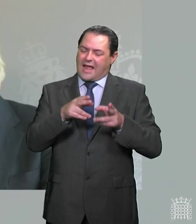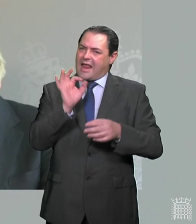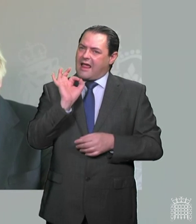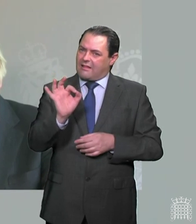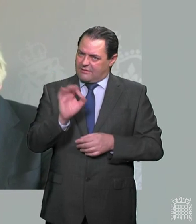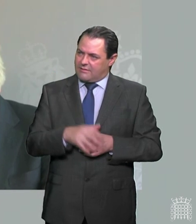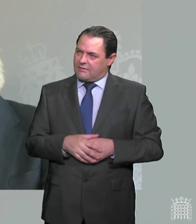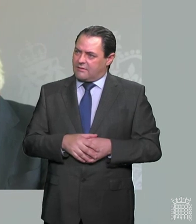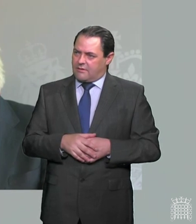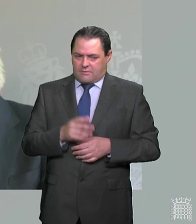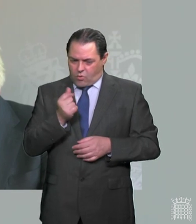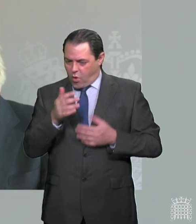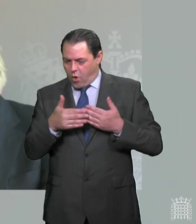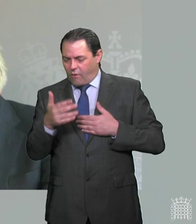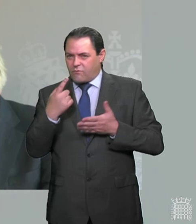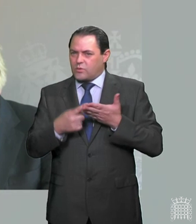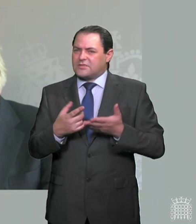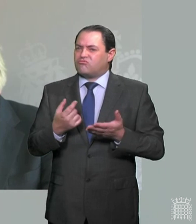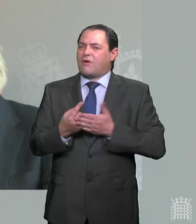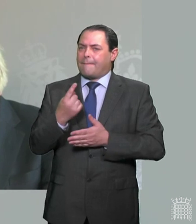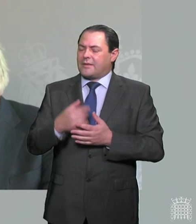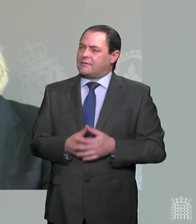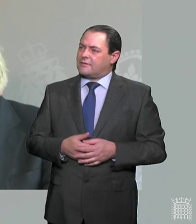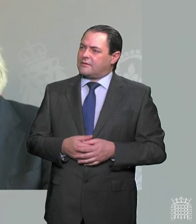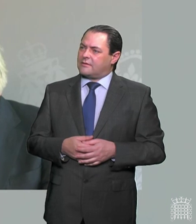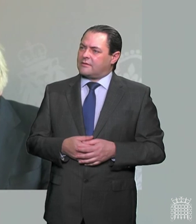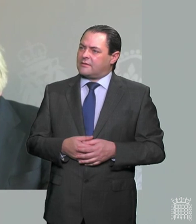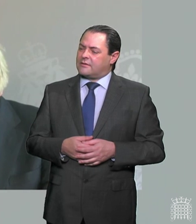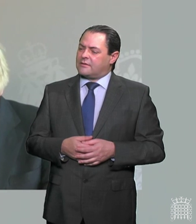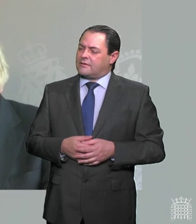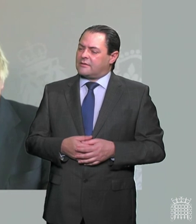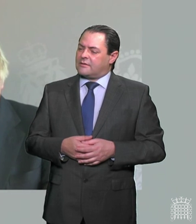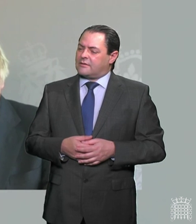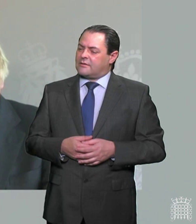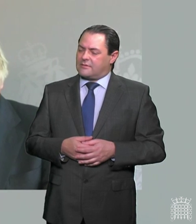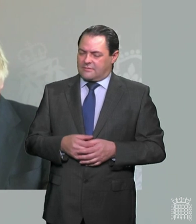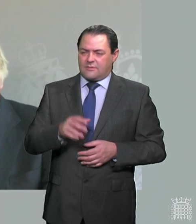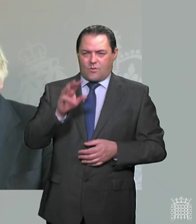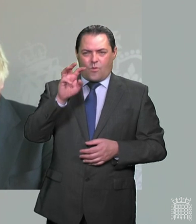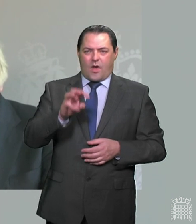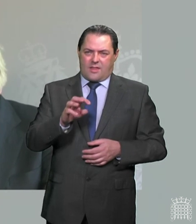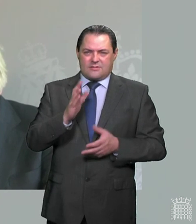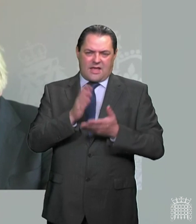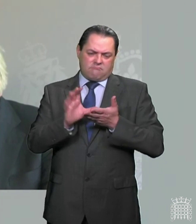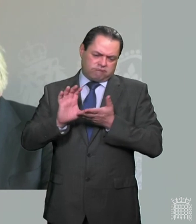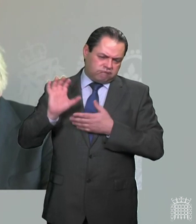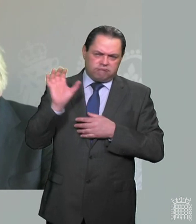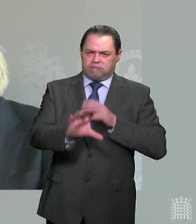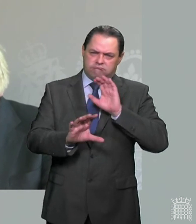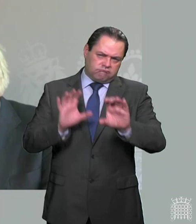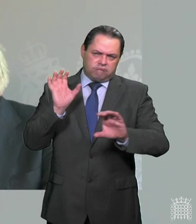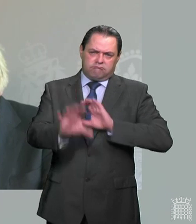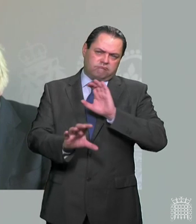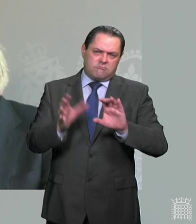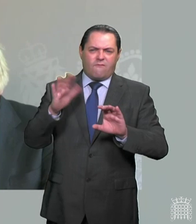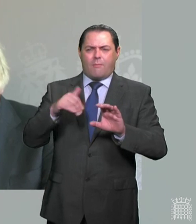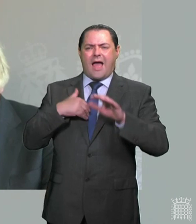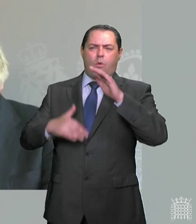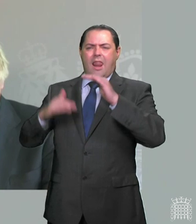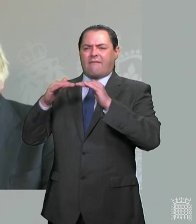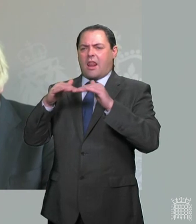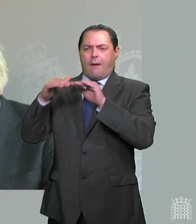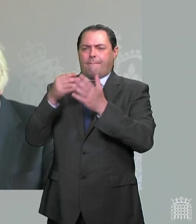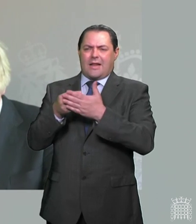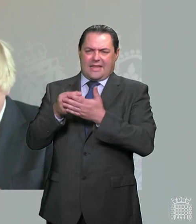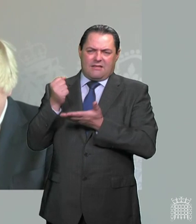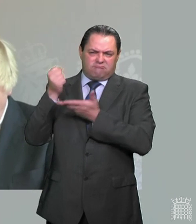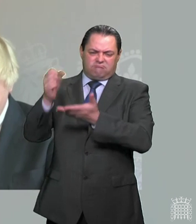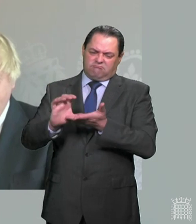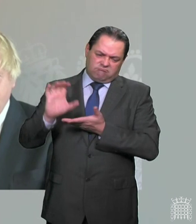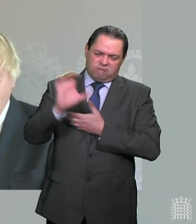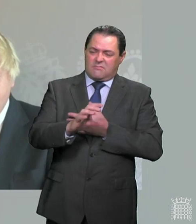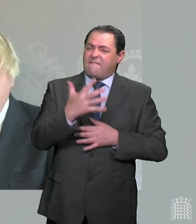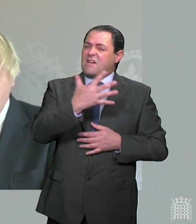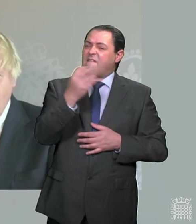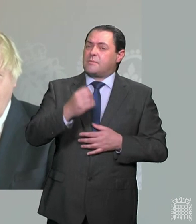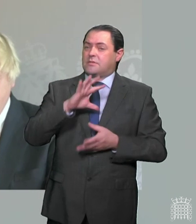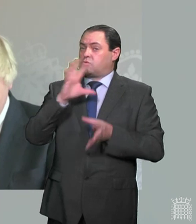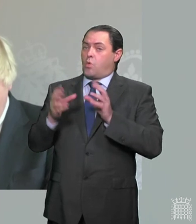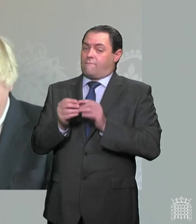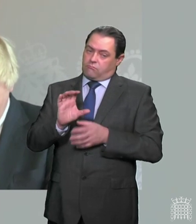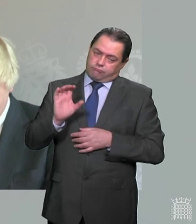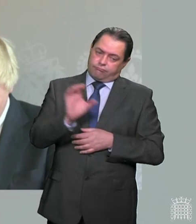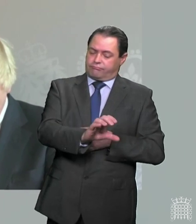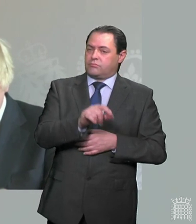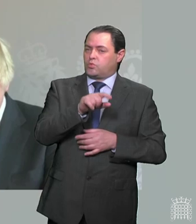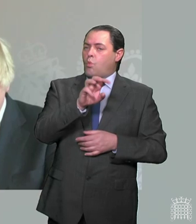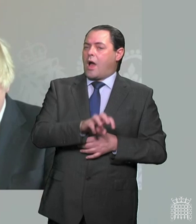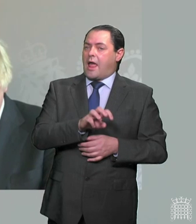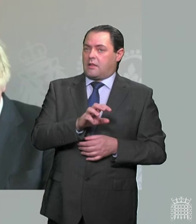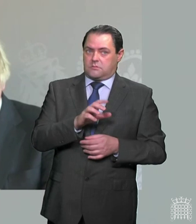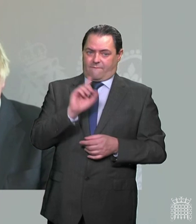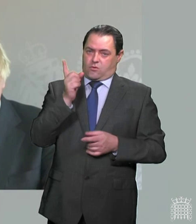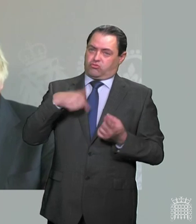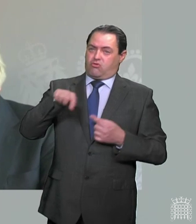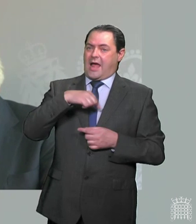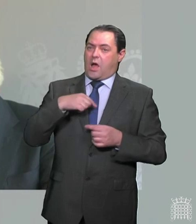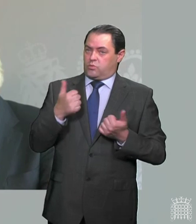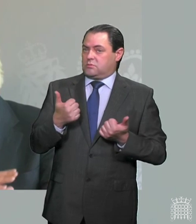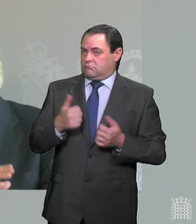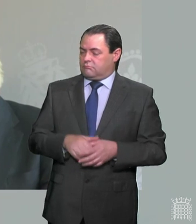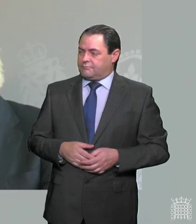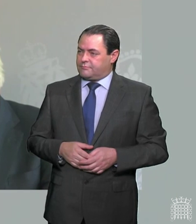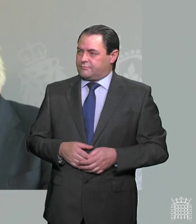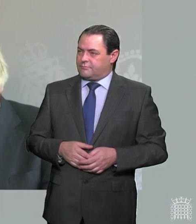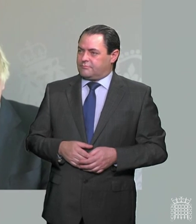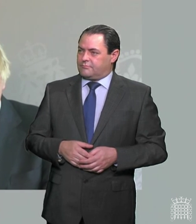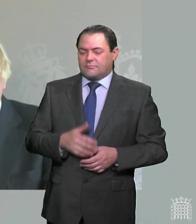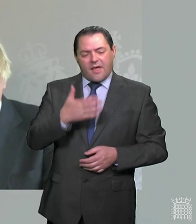He will not have long to wait for the decision on that scheme, but I can assure him that Wales is receiving thumping quantities of the UK’s levelling-up fund already; 5% of total UK allocations in the first round will be in Wales.